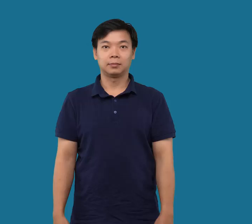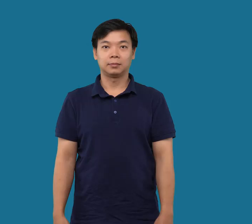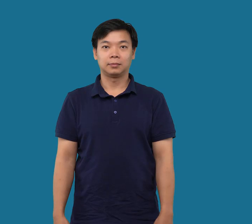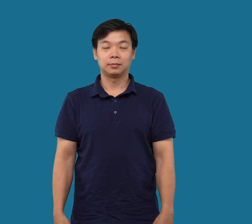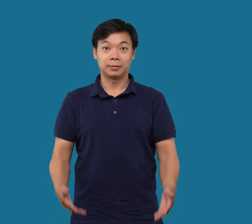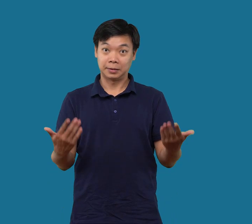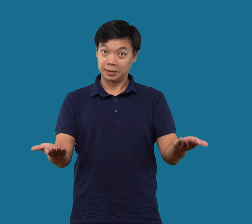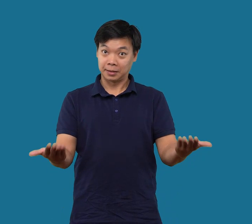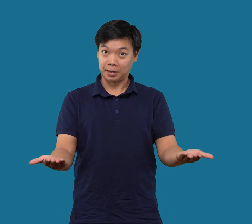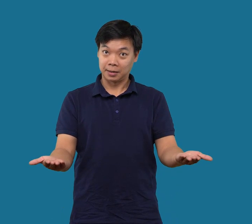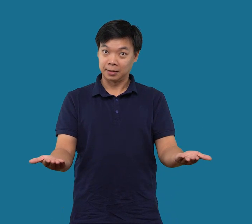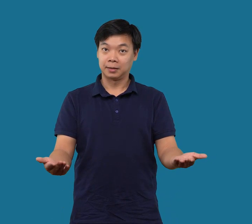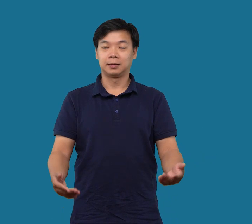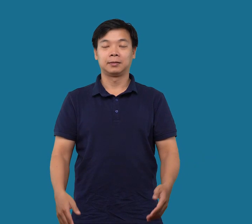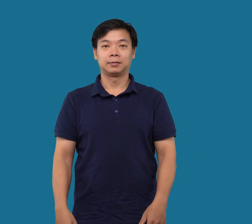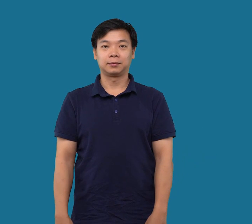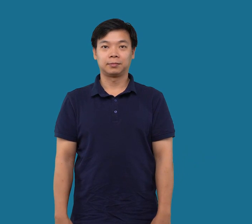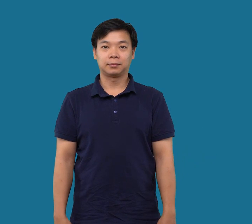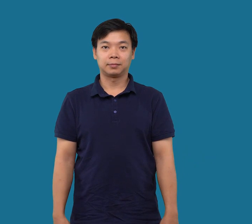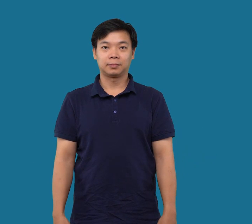hiện nay